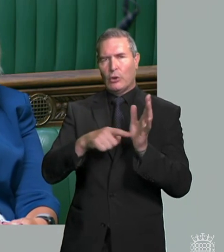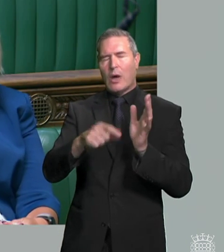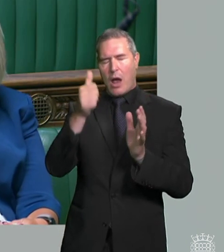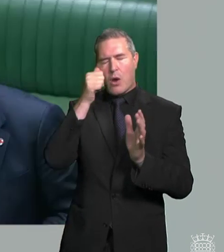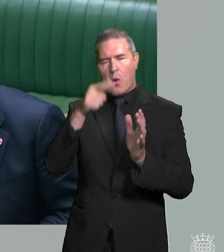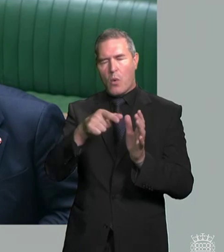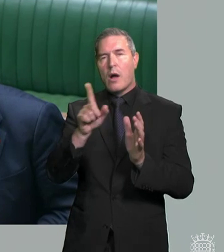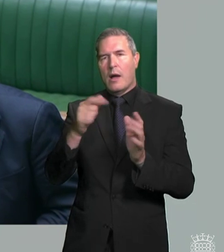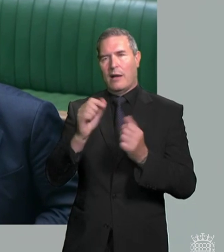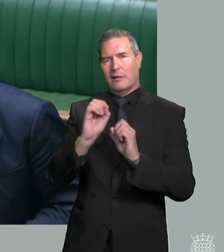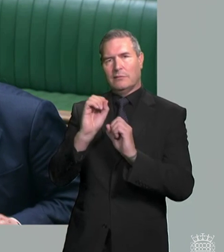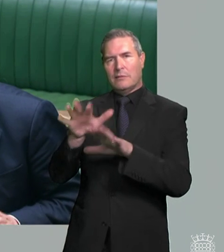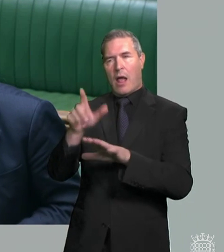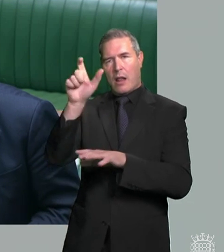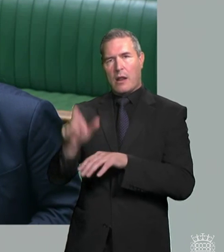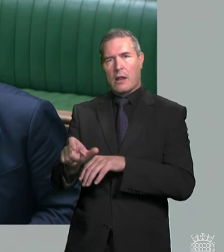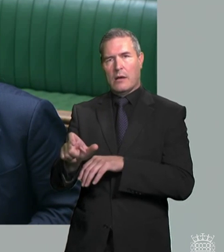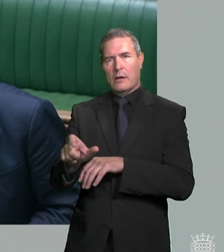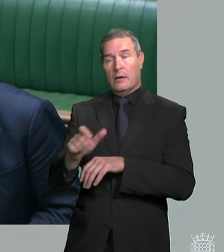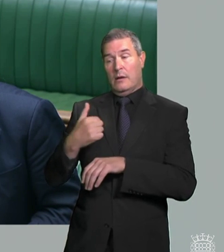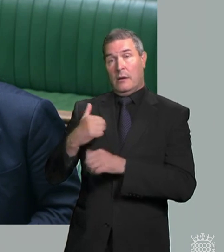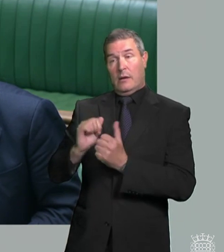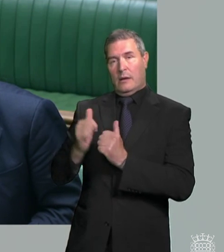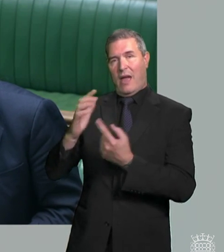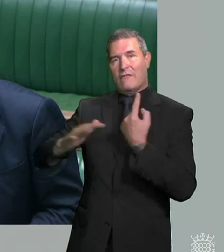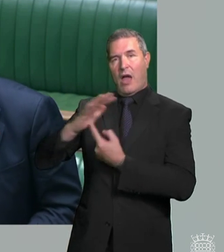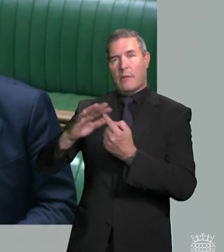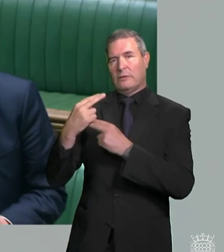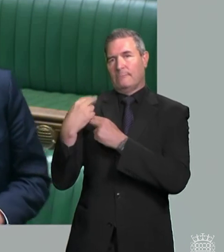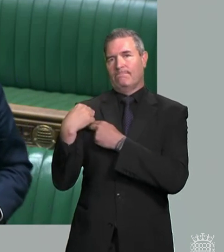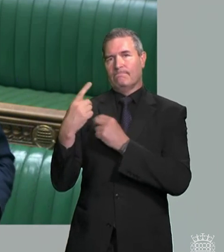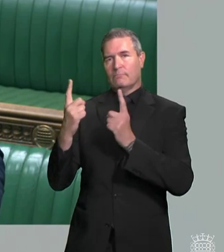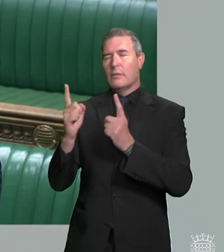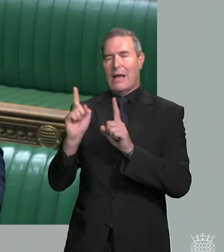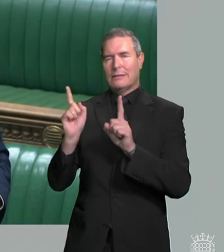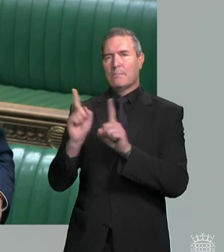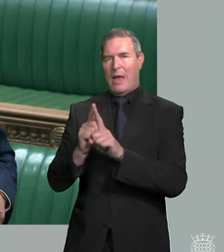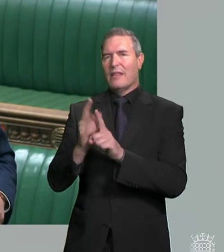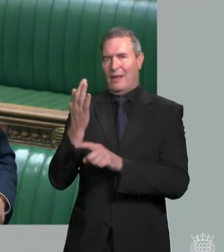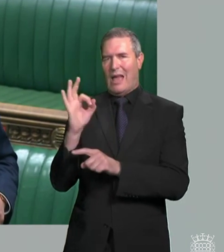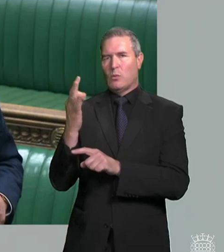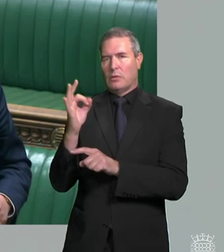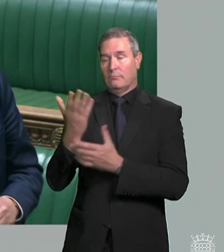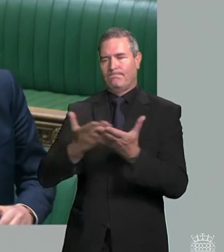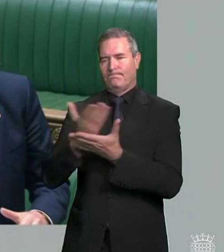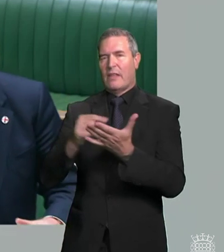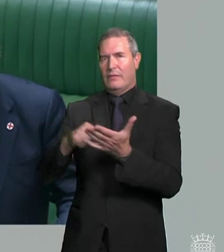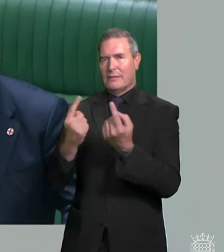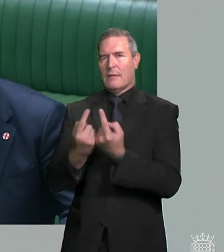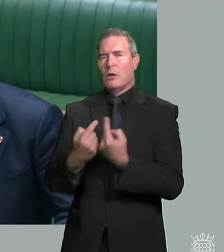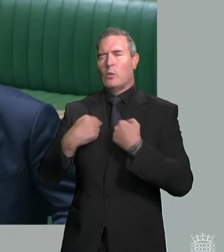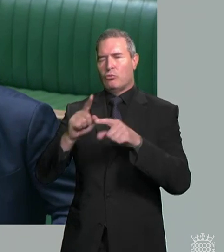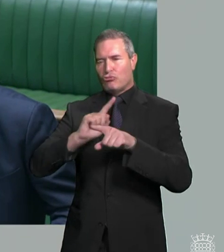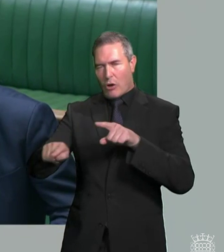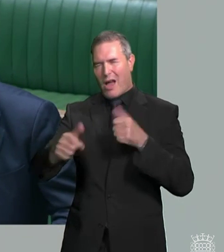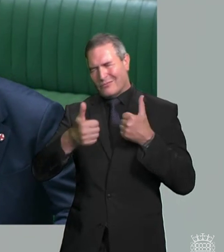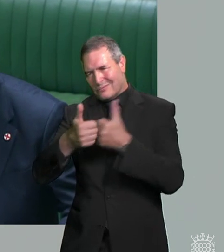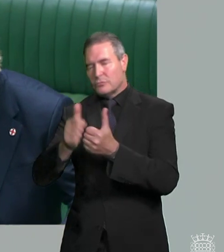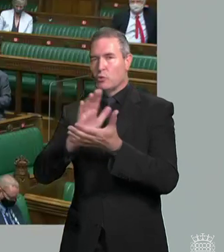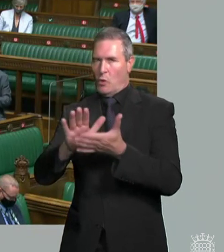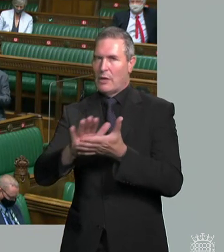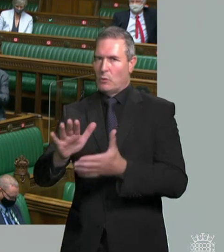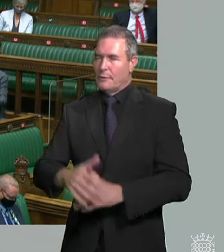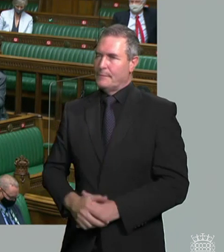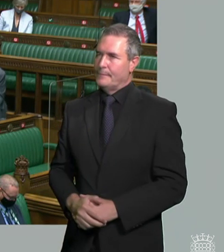I can tell her that my right honourable Friend the Environment Secretary has met Cornwall Council to discuss the matter, and we will do everything we can to sort it out.